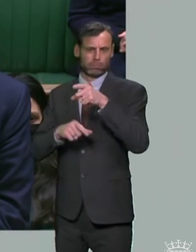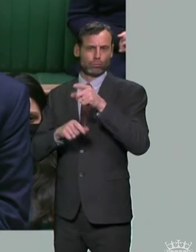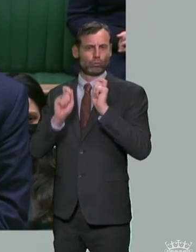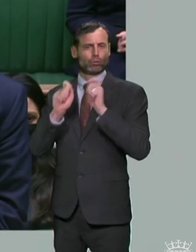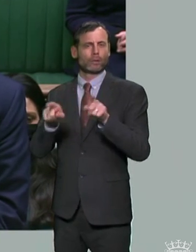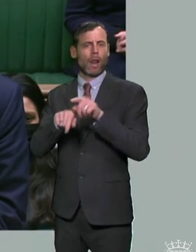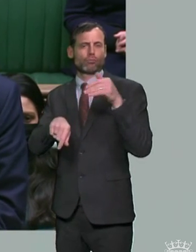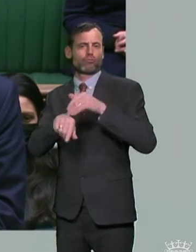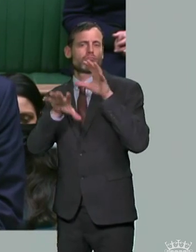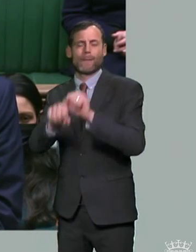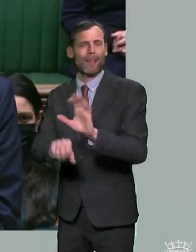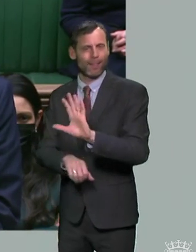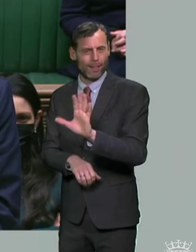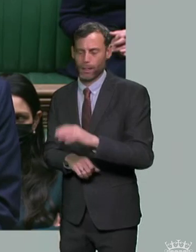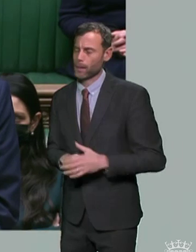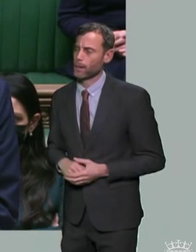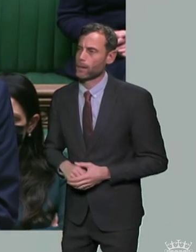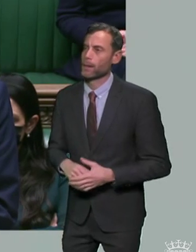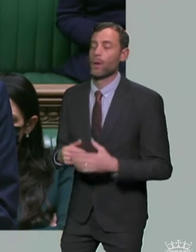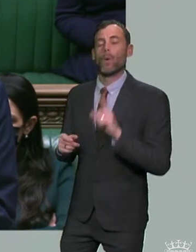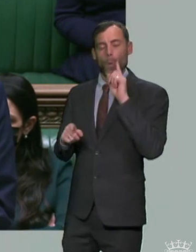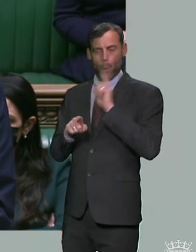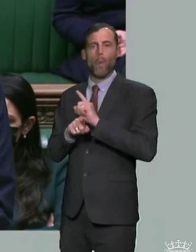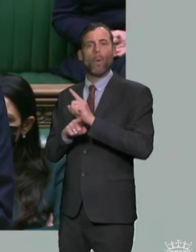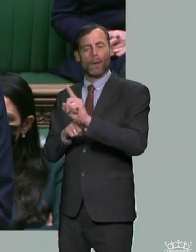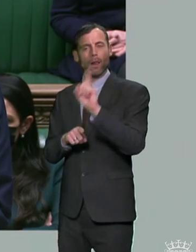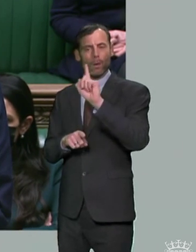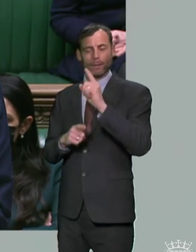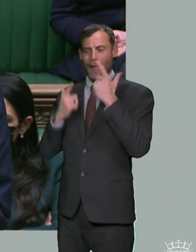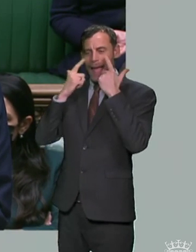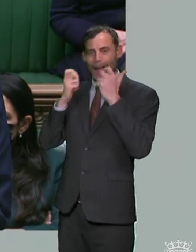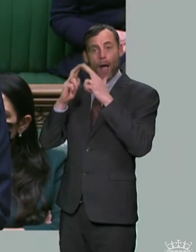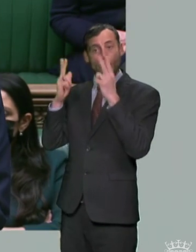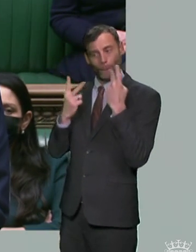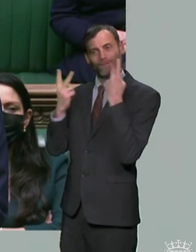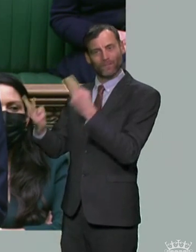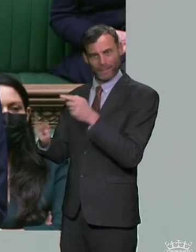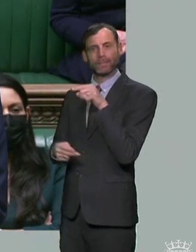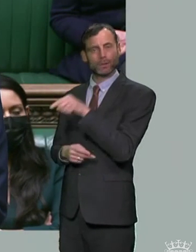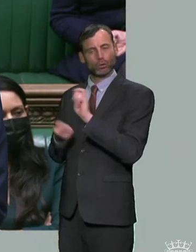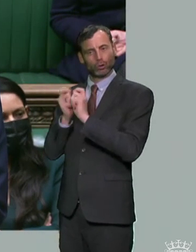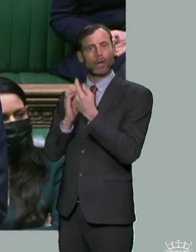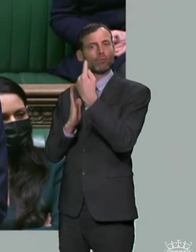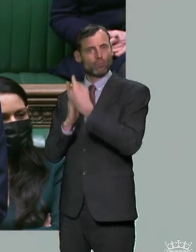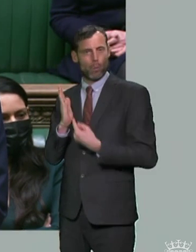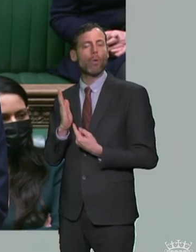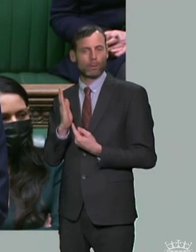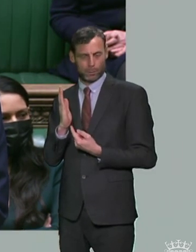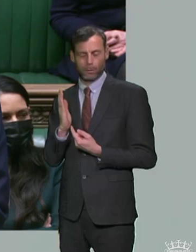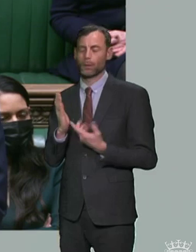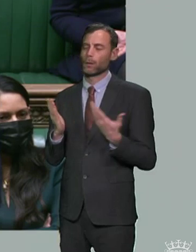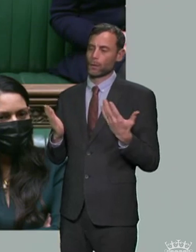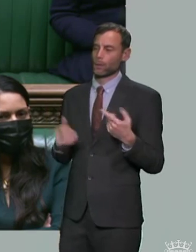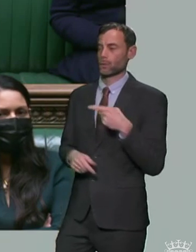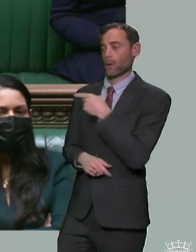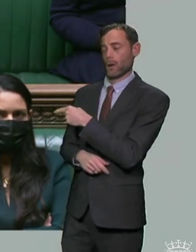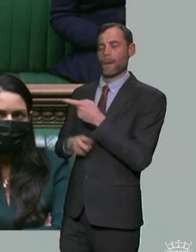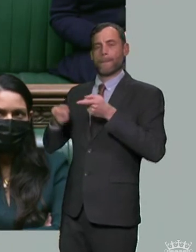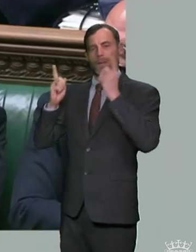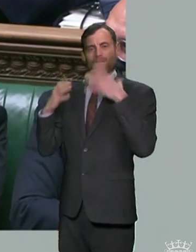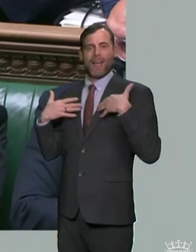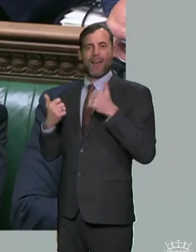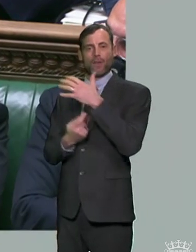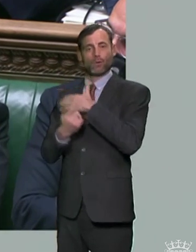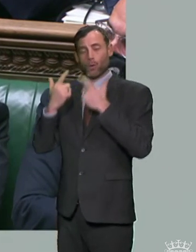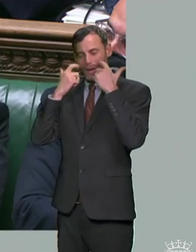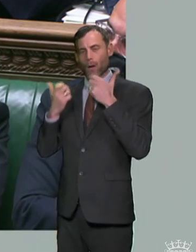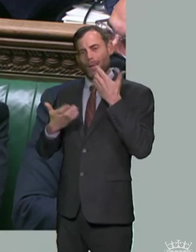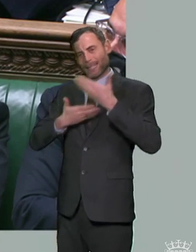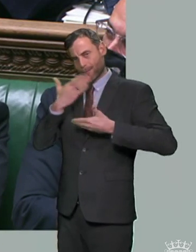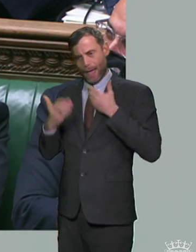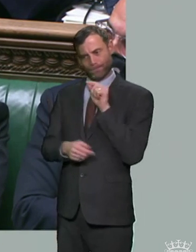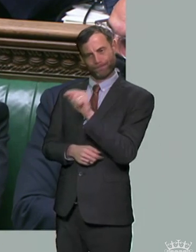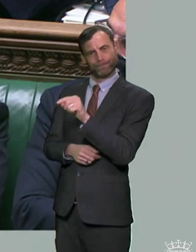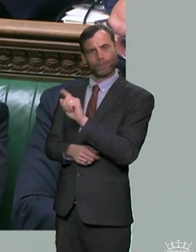The Government will also ease restrictions further on visits to care homes, and my right honourable Friend the Secretary of State for Health and Social Care will set out plans in the coming days.